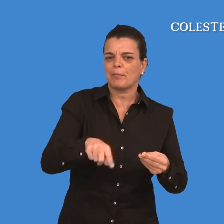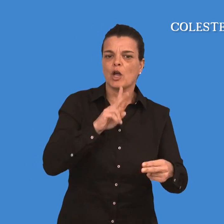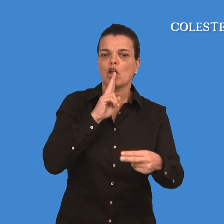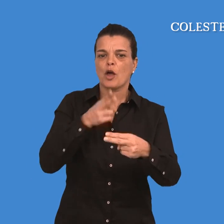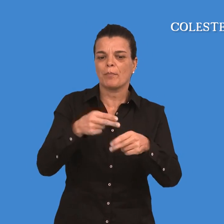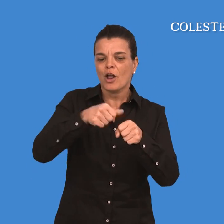nombre